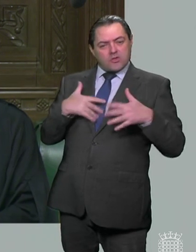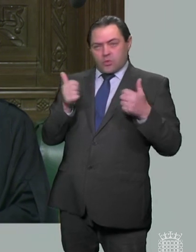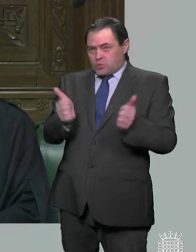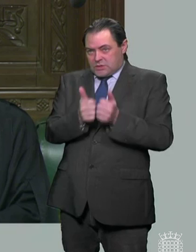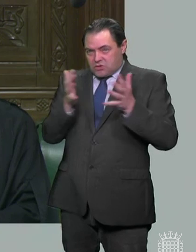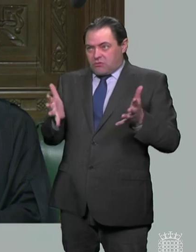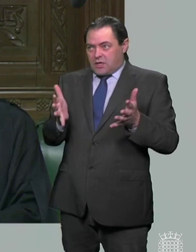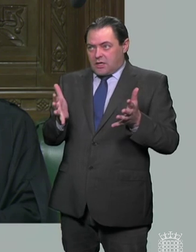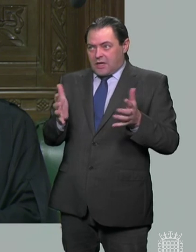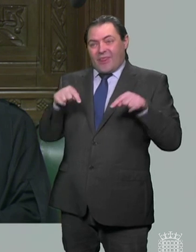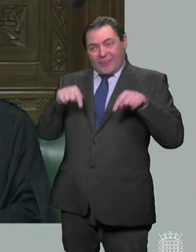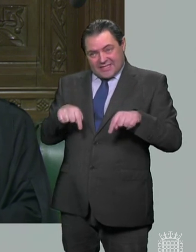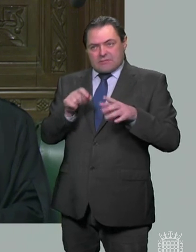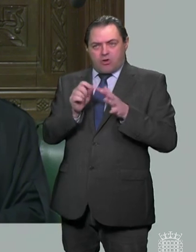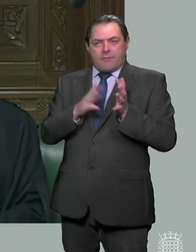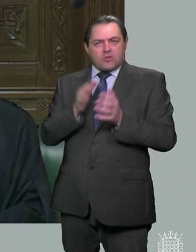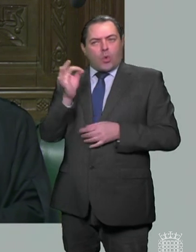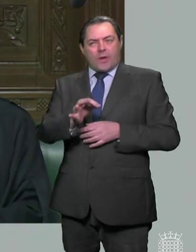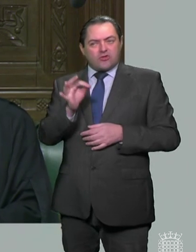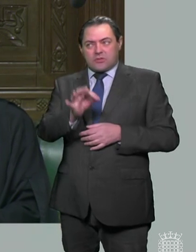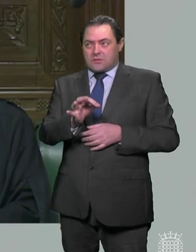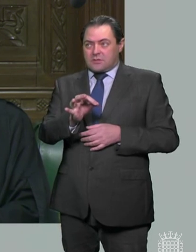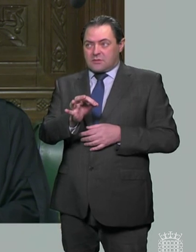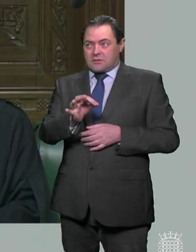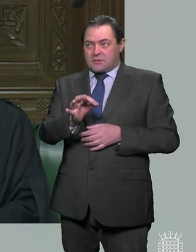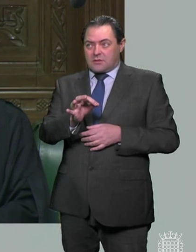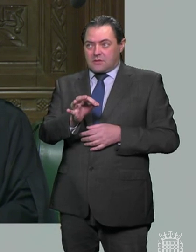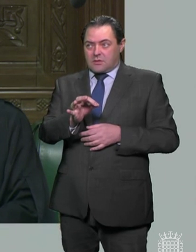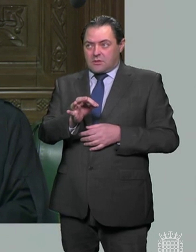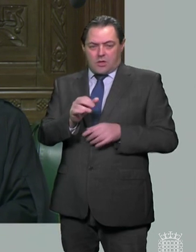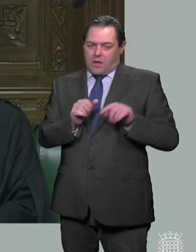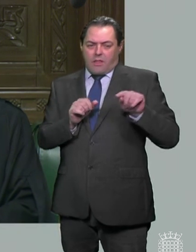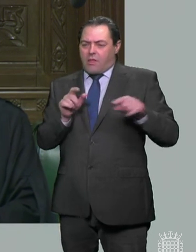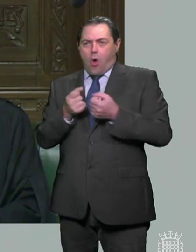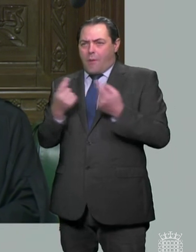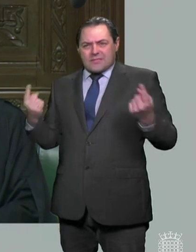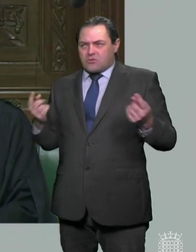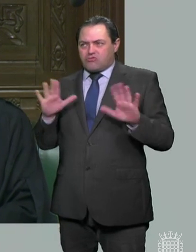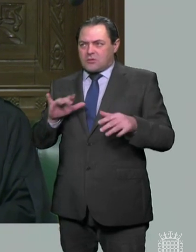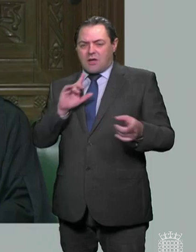I have made it very clear. It is Prime Minister’s questions; it is not for the Opposition to answer your questions.